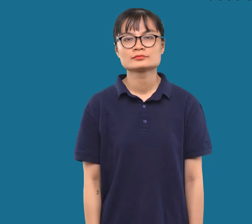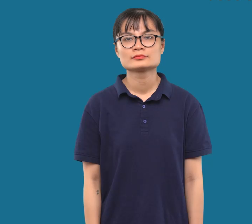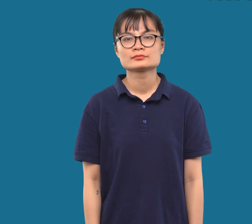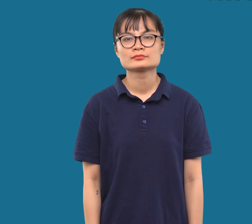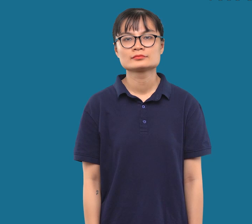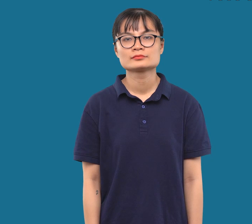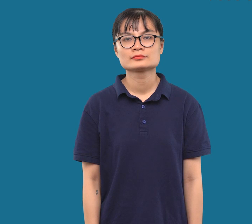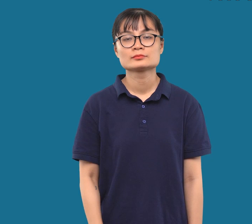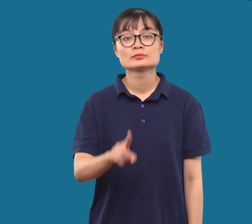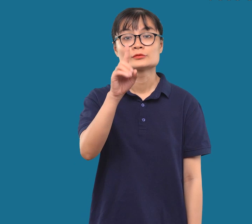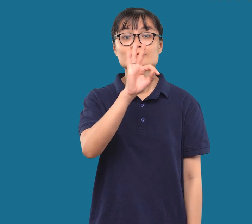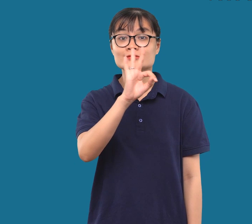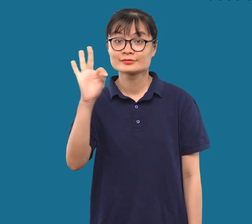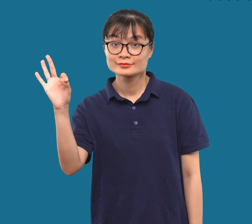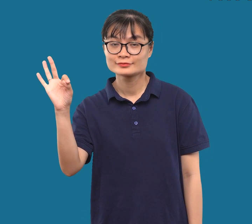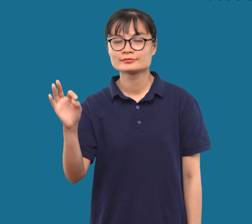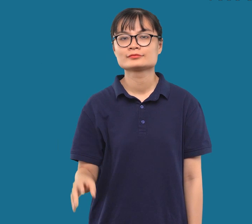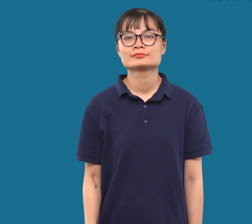1 000 000 (một triệu)